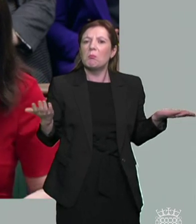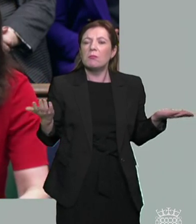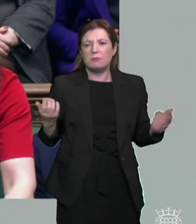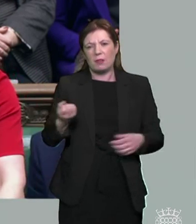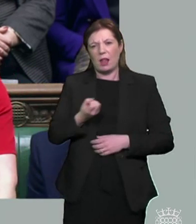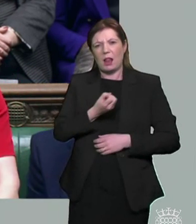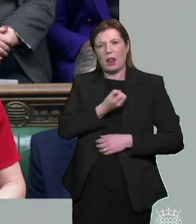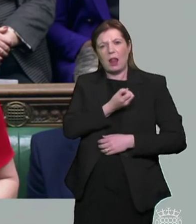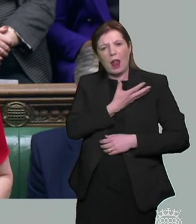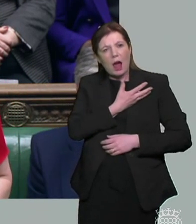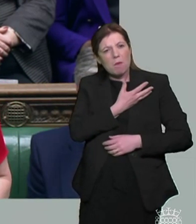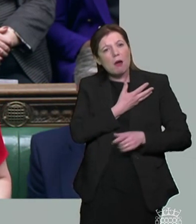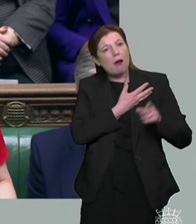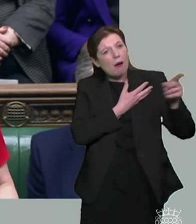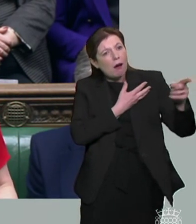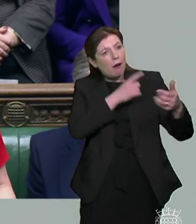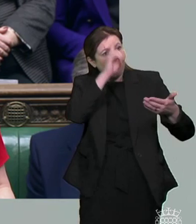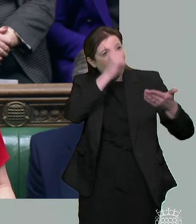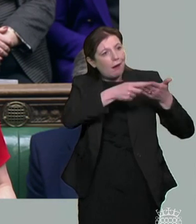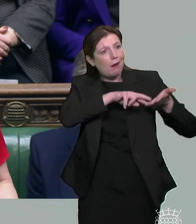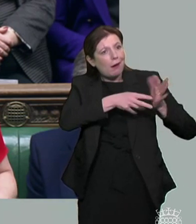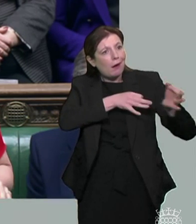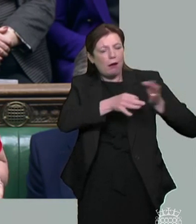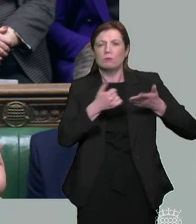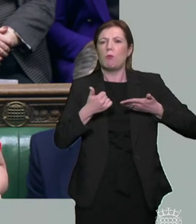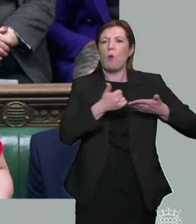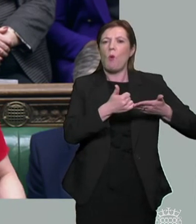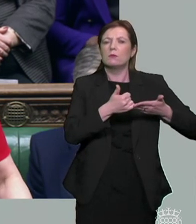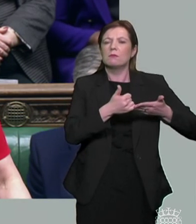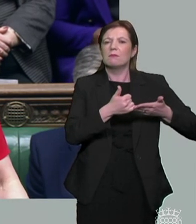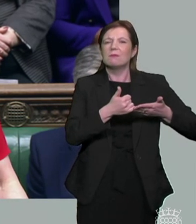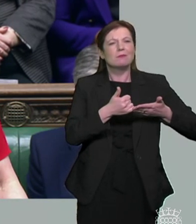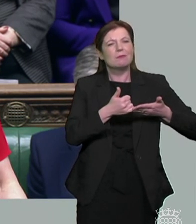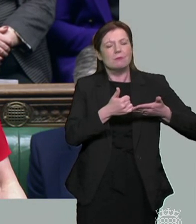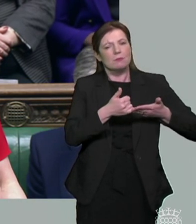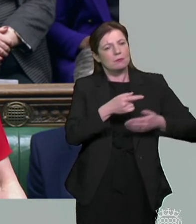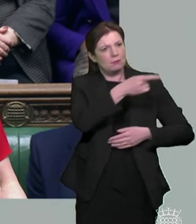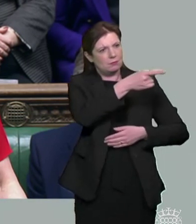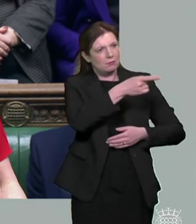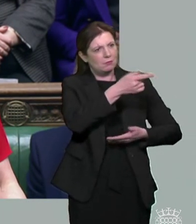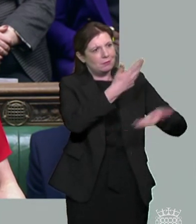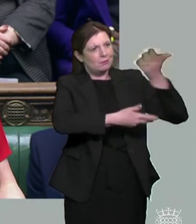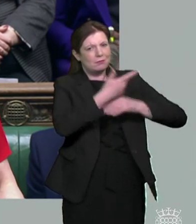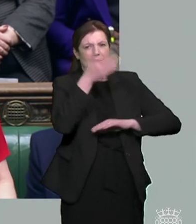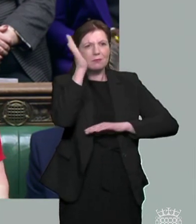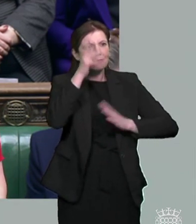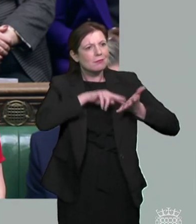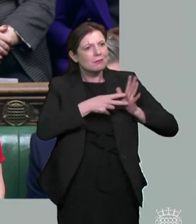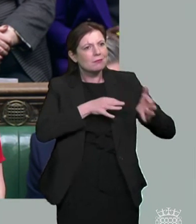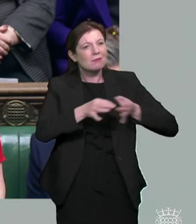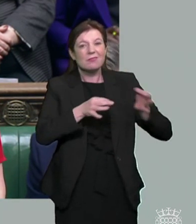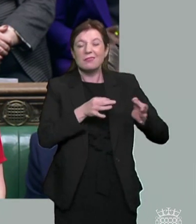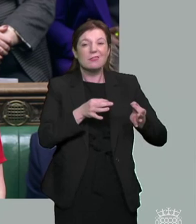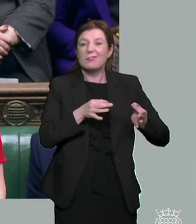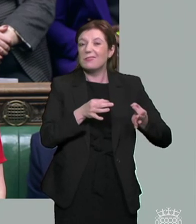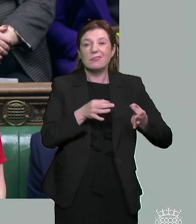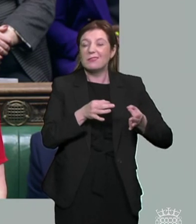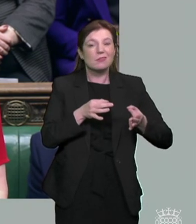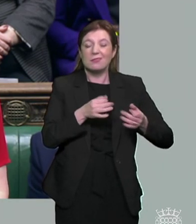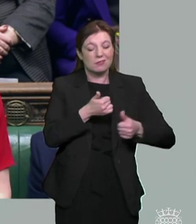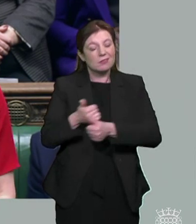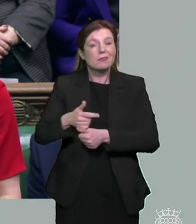Labour will support sensible measures to ease the pressure, but what the Chancellor has announced today says everything we need to know about his priorities.